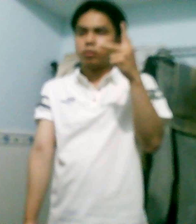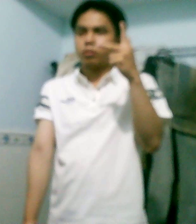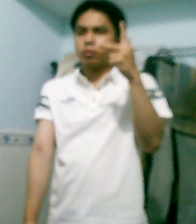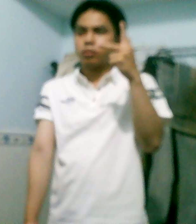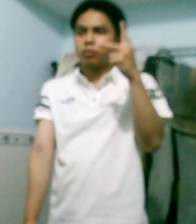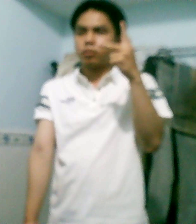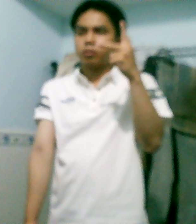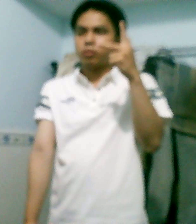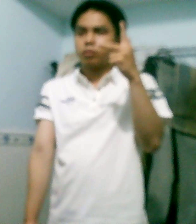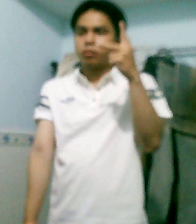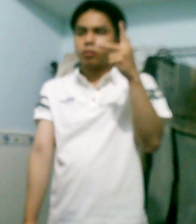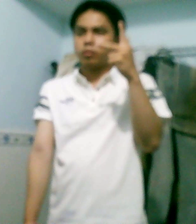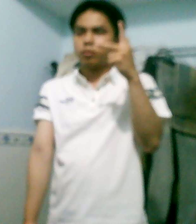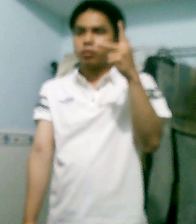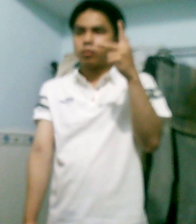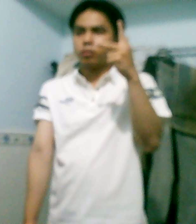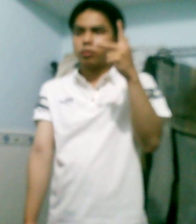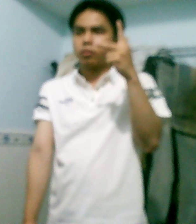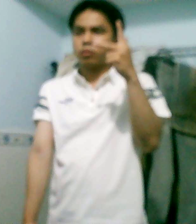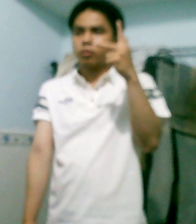k